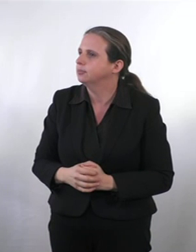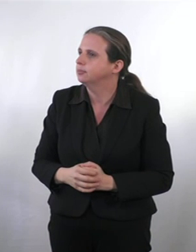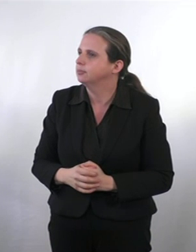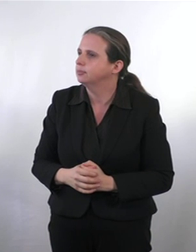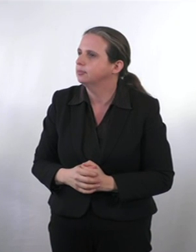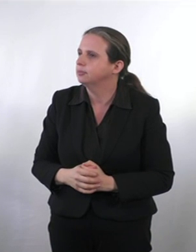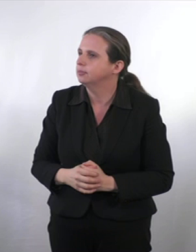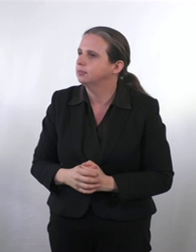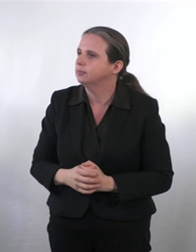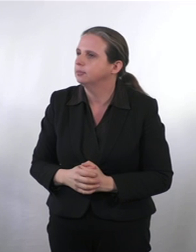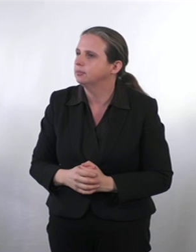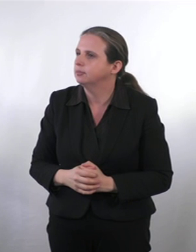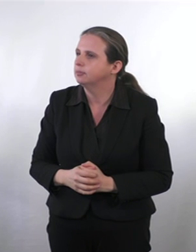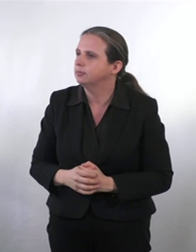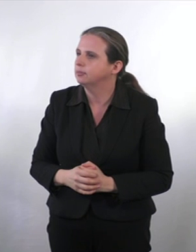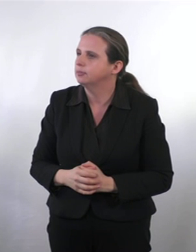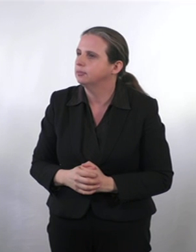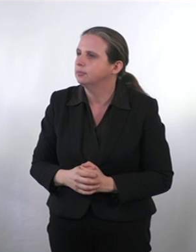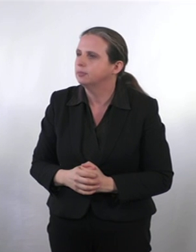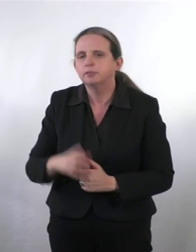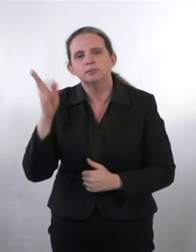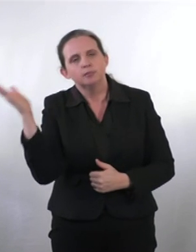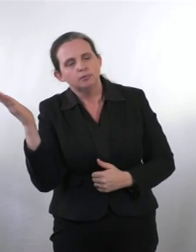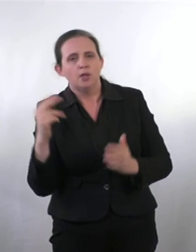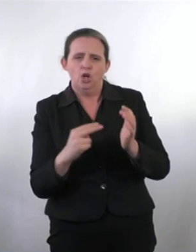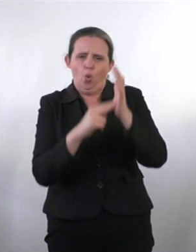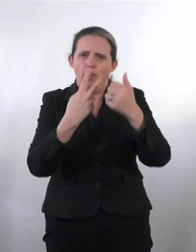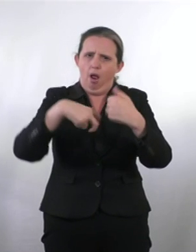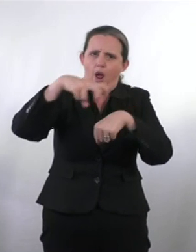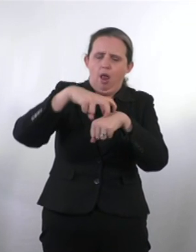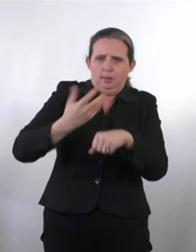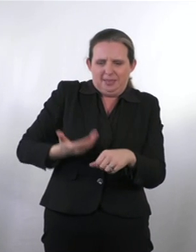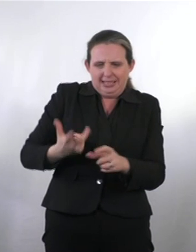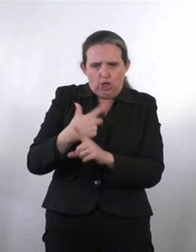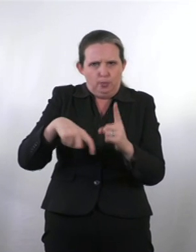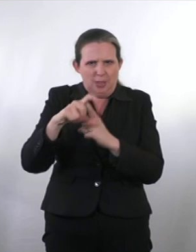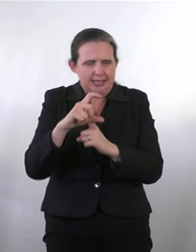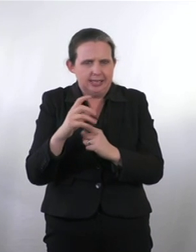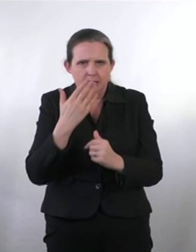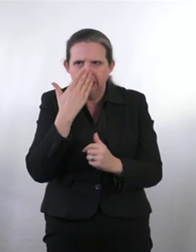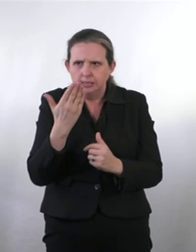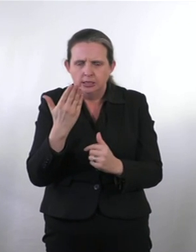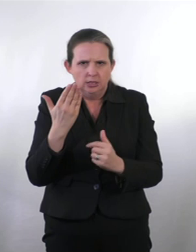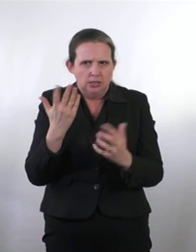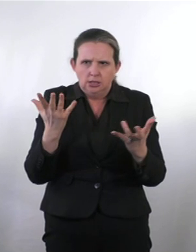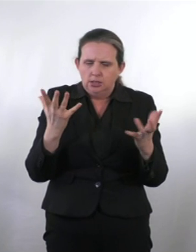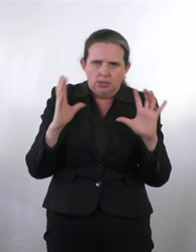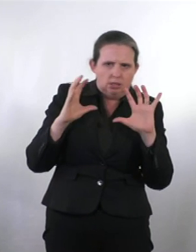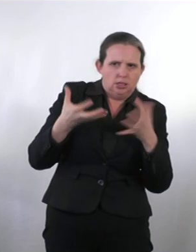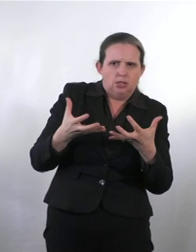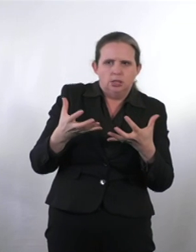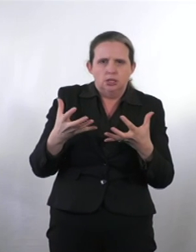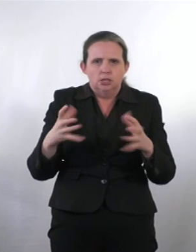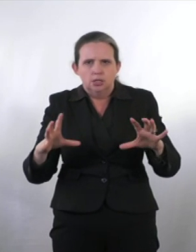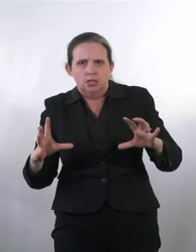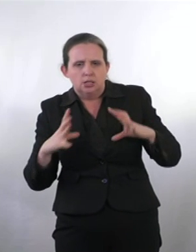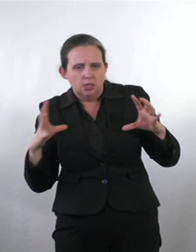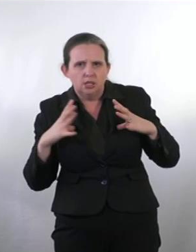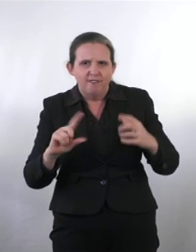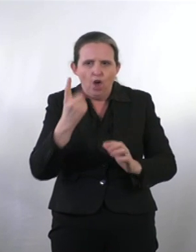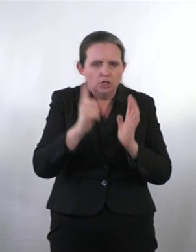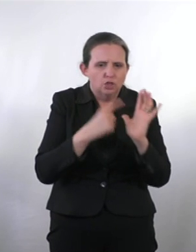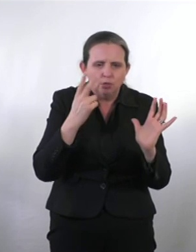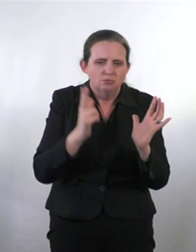Stephen FarryThe Northern Ireland business community is extremely concerned that it is now impossible to be ready to fully implement the protocol from 1 January.